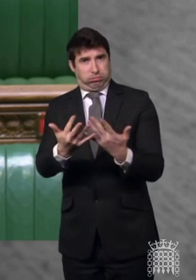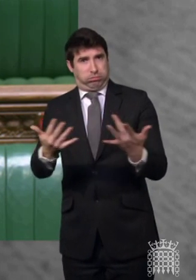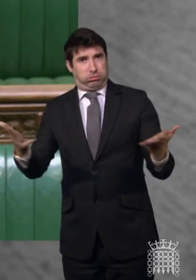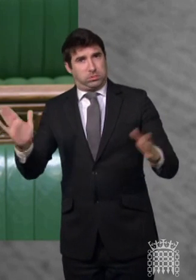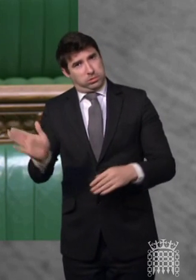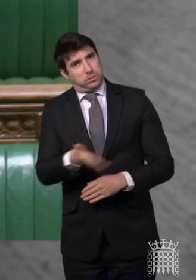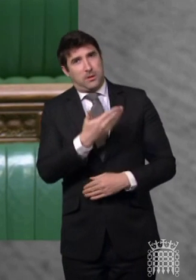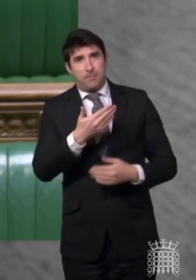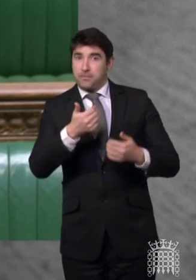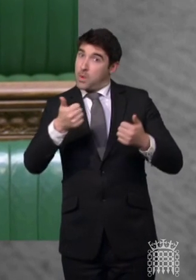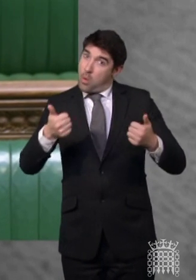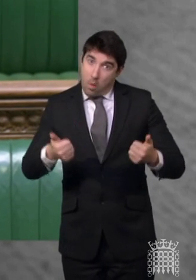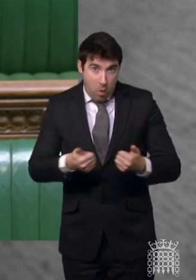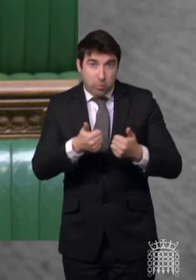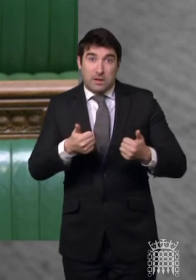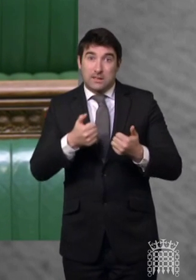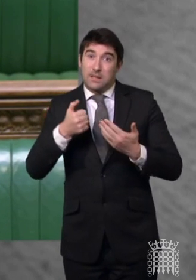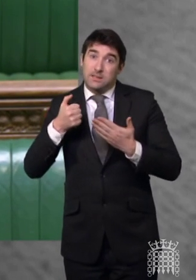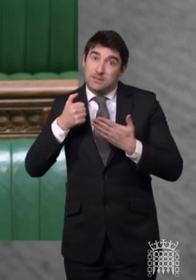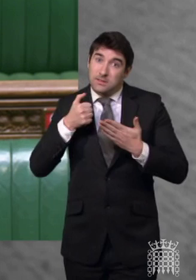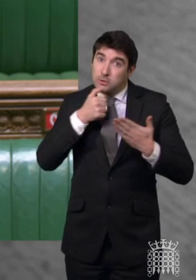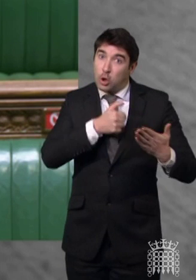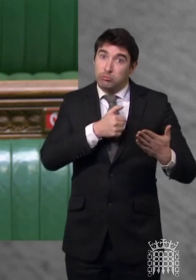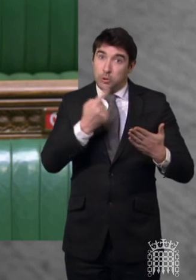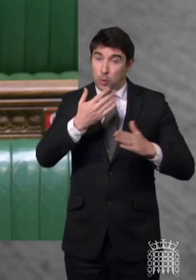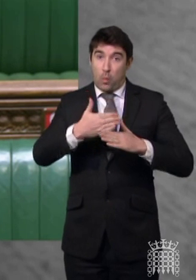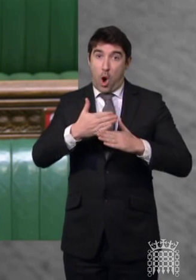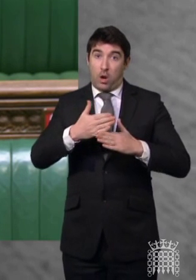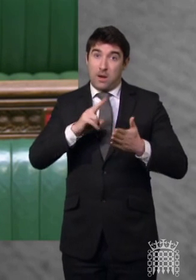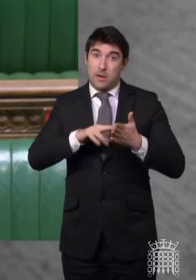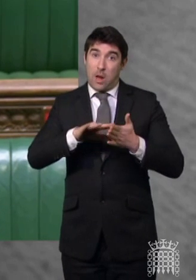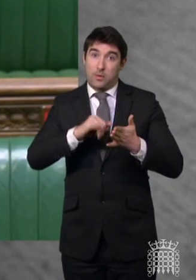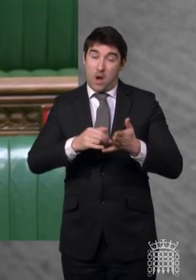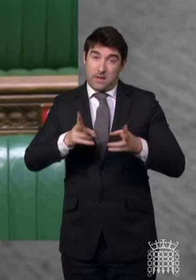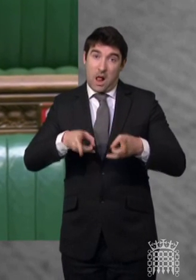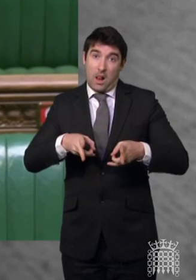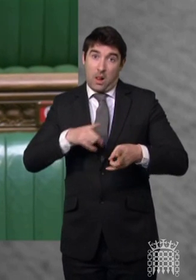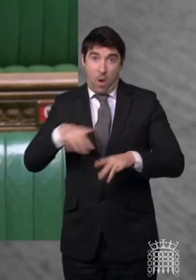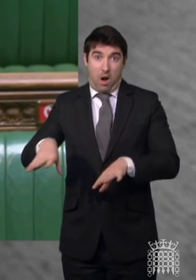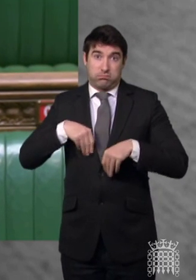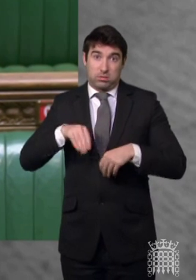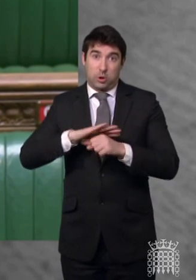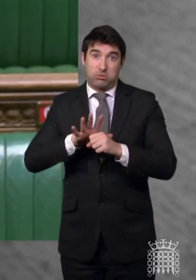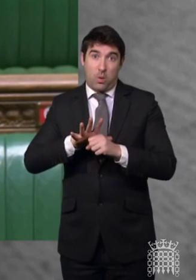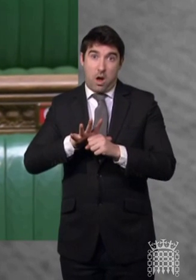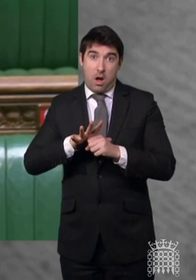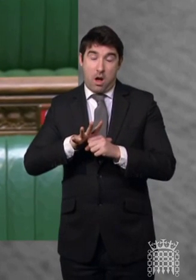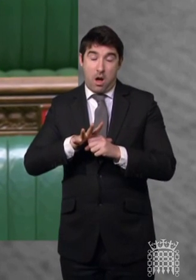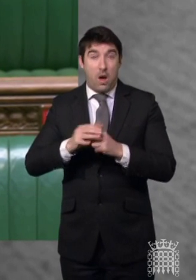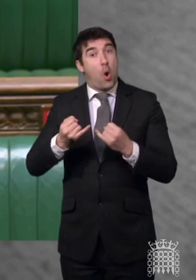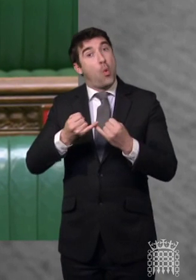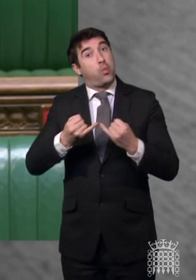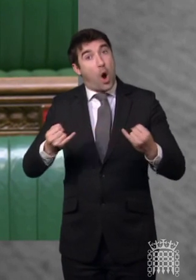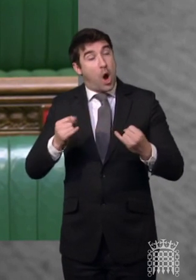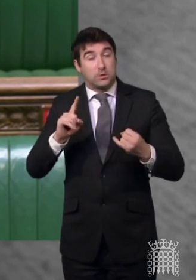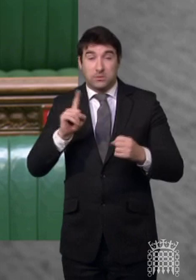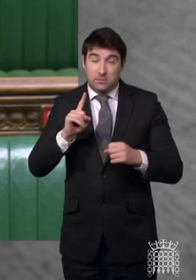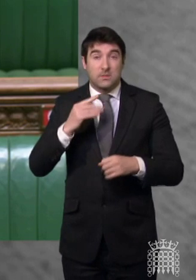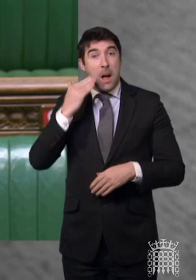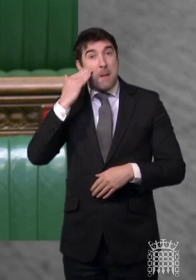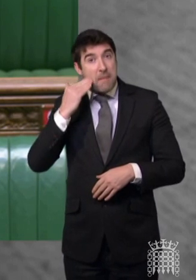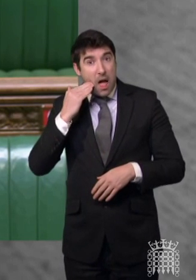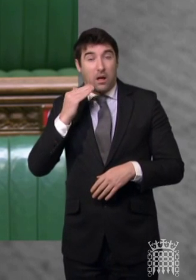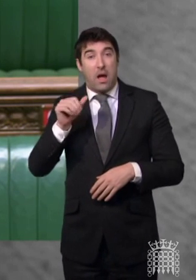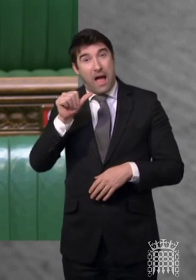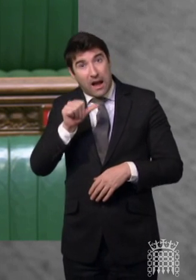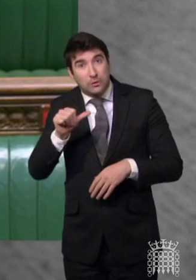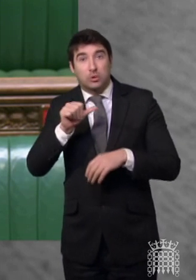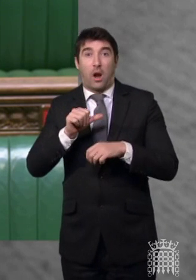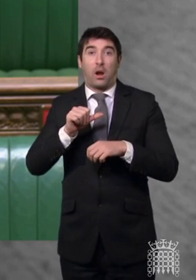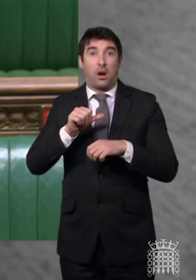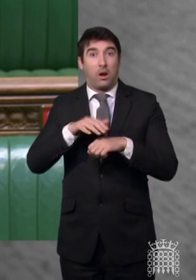We have already lost more than 600 healthcare workers to this horrific virus, including a disproportionate number of black, Asian and minority ethnic staff.